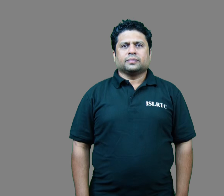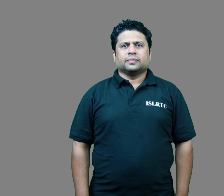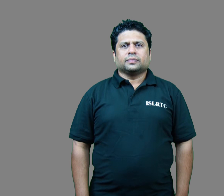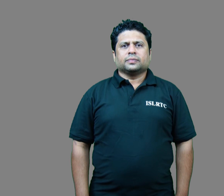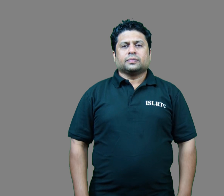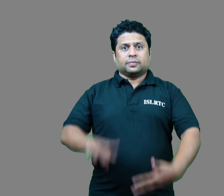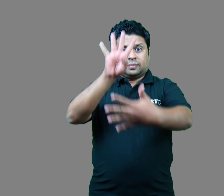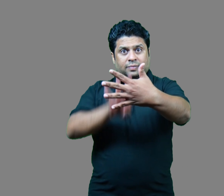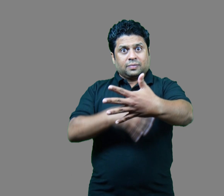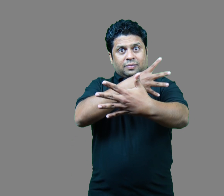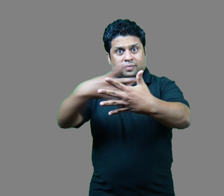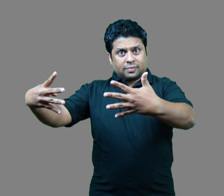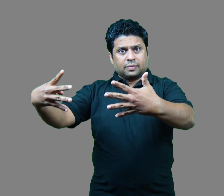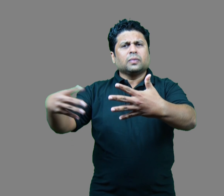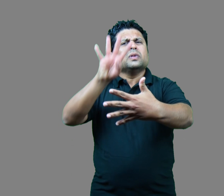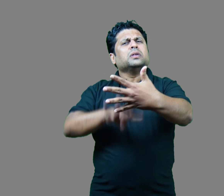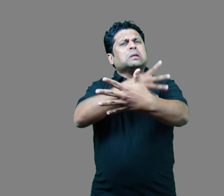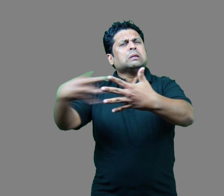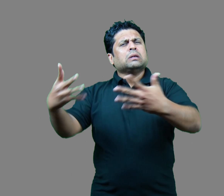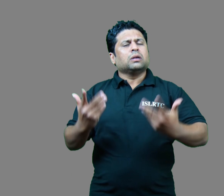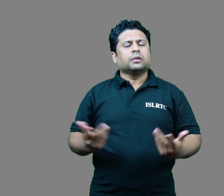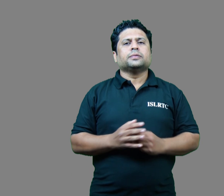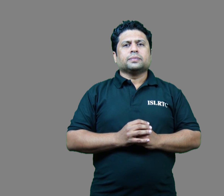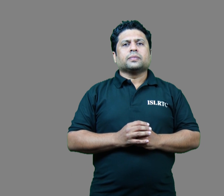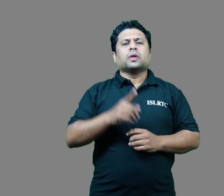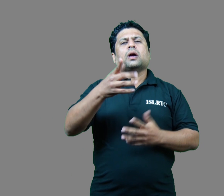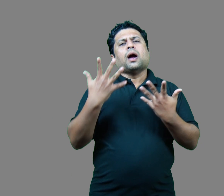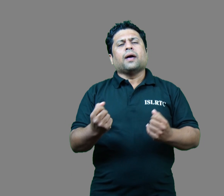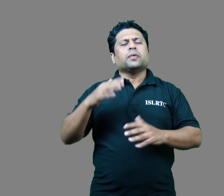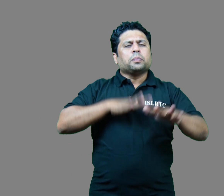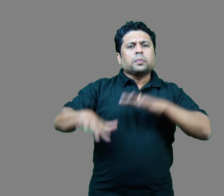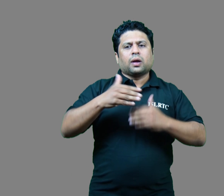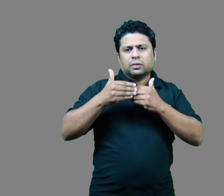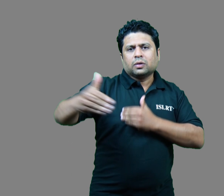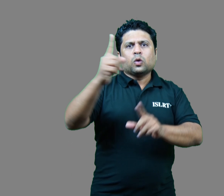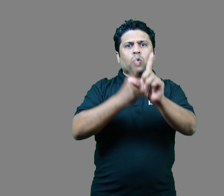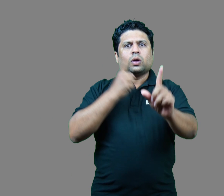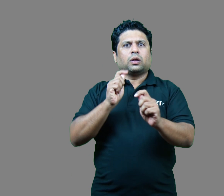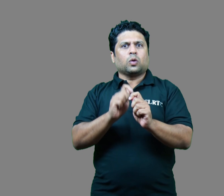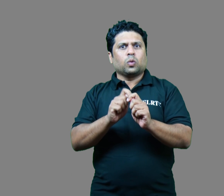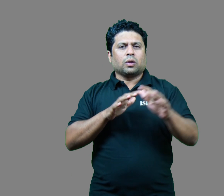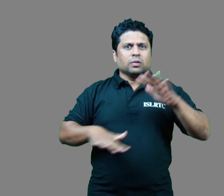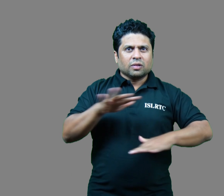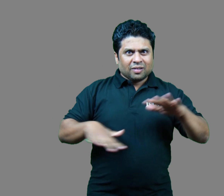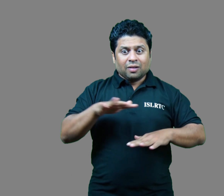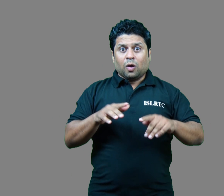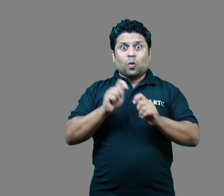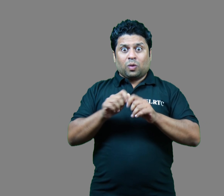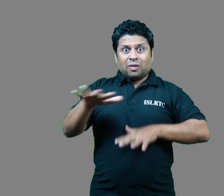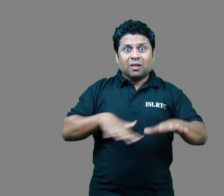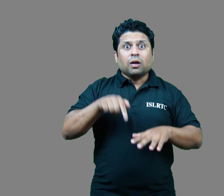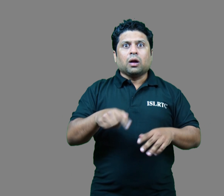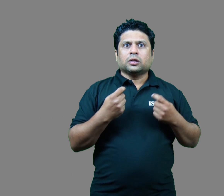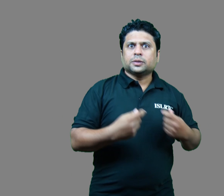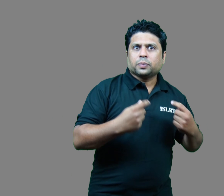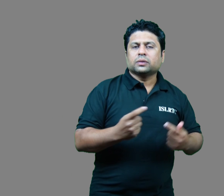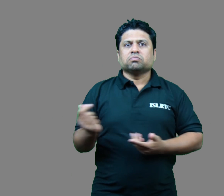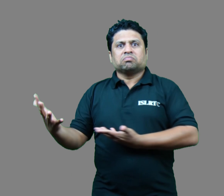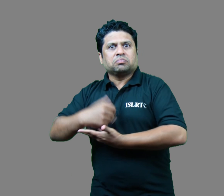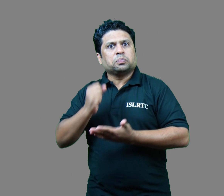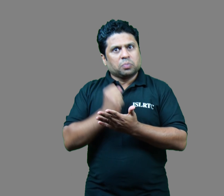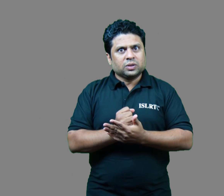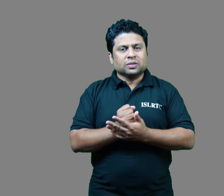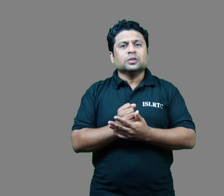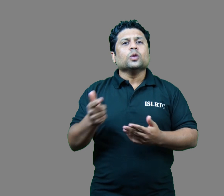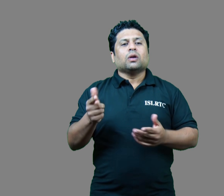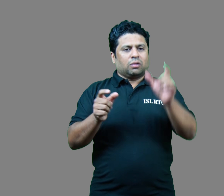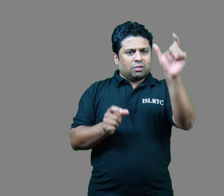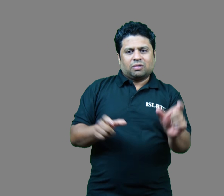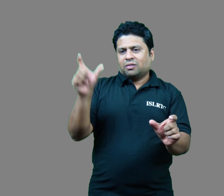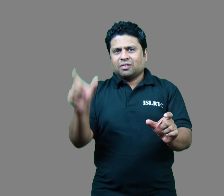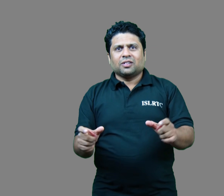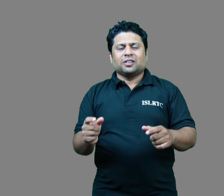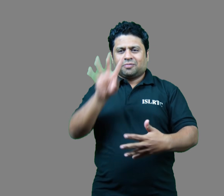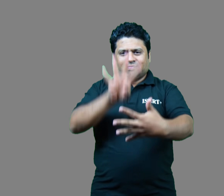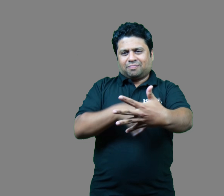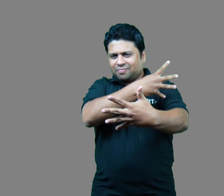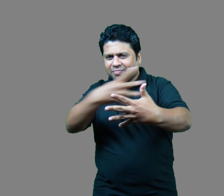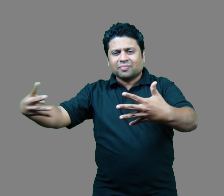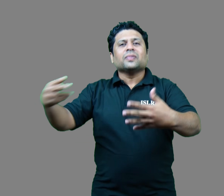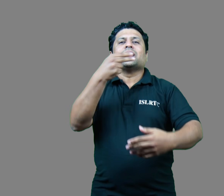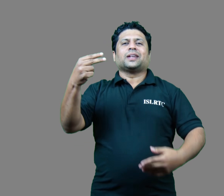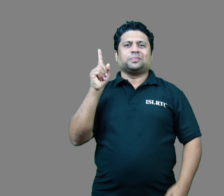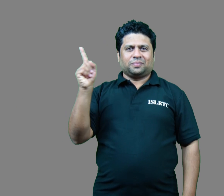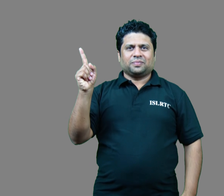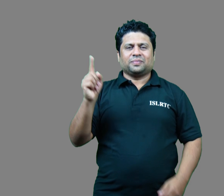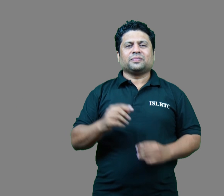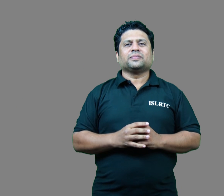Budget